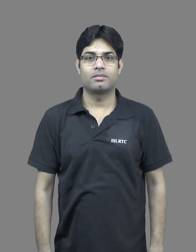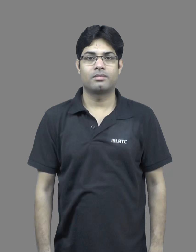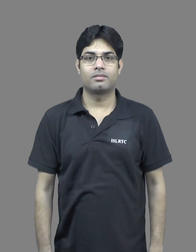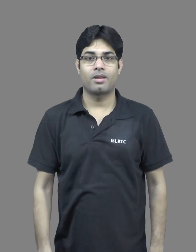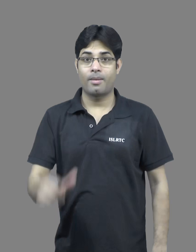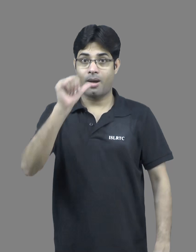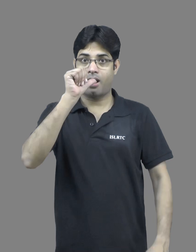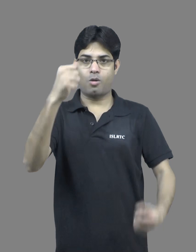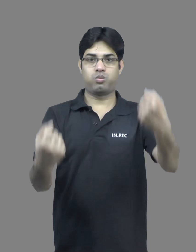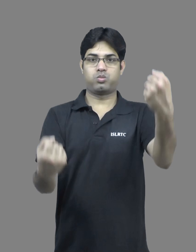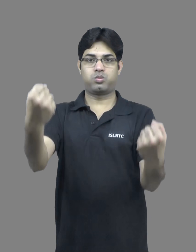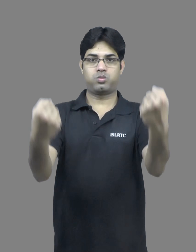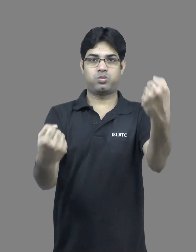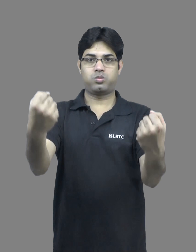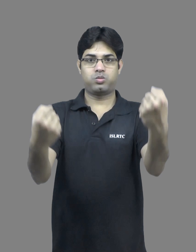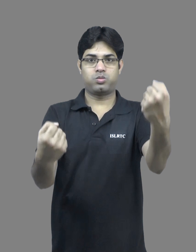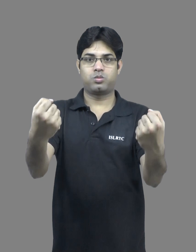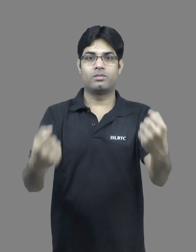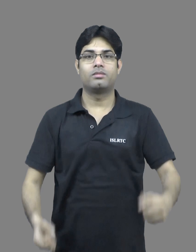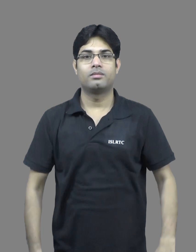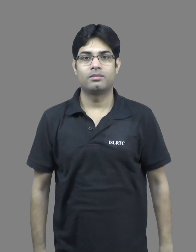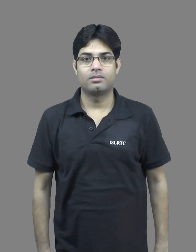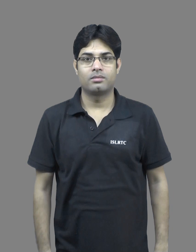Water Tanker